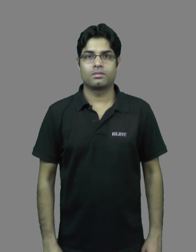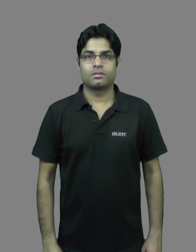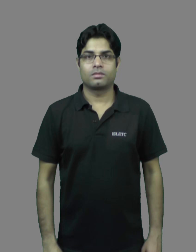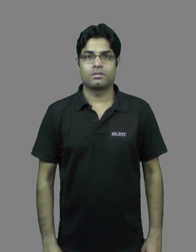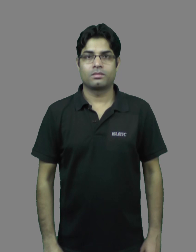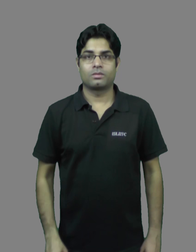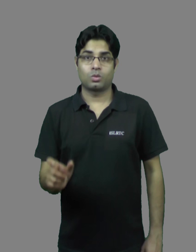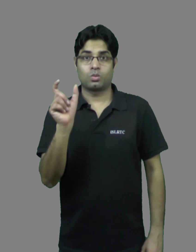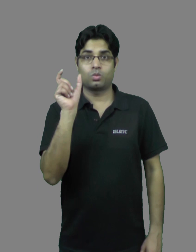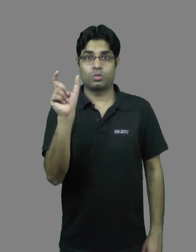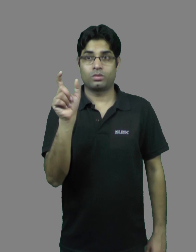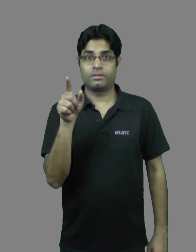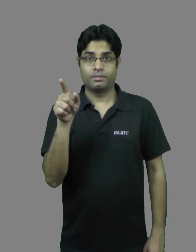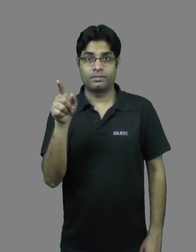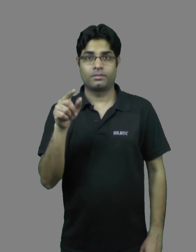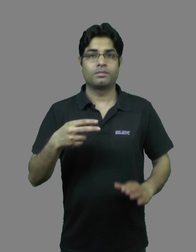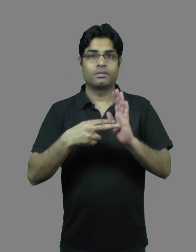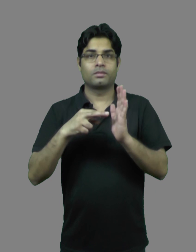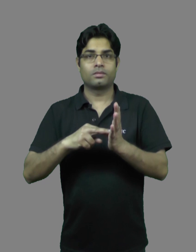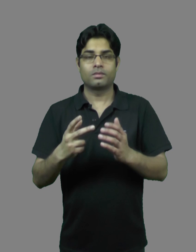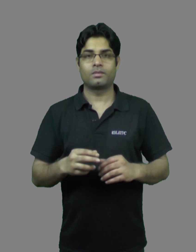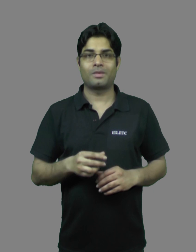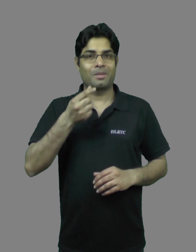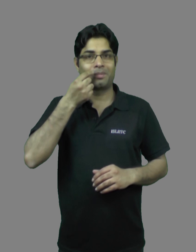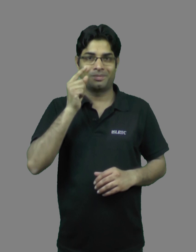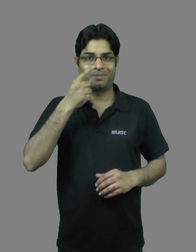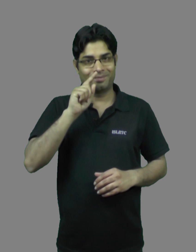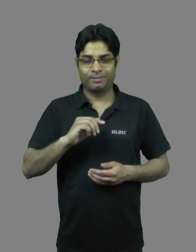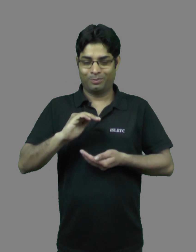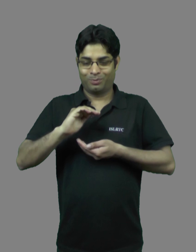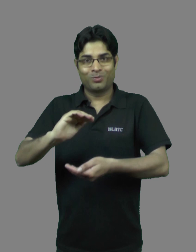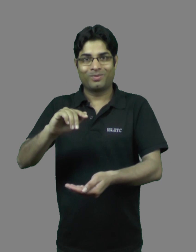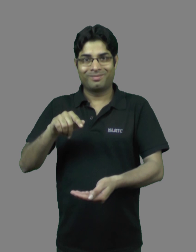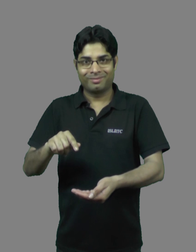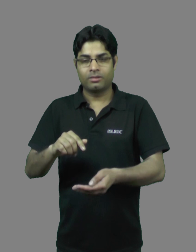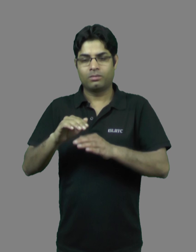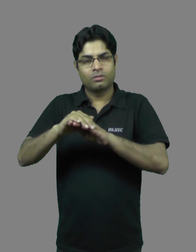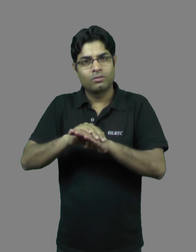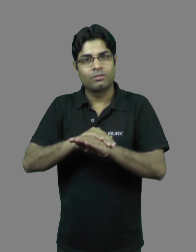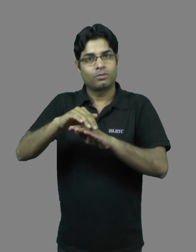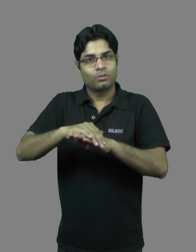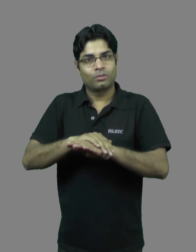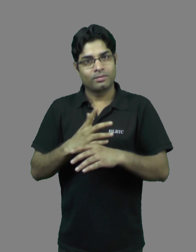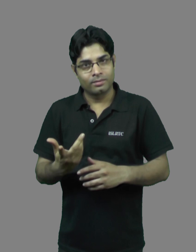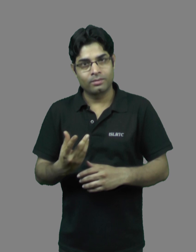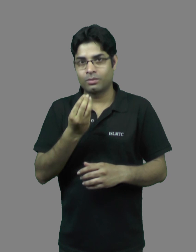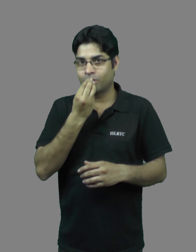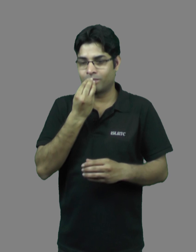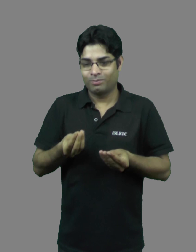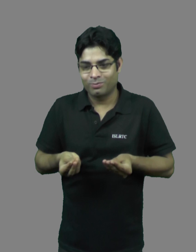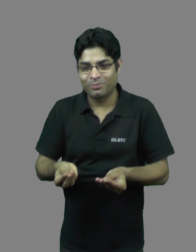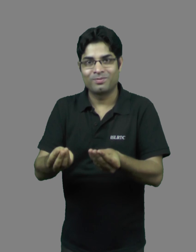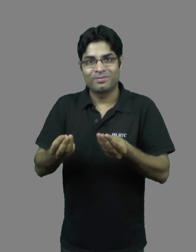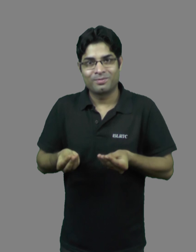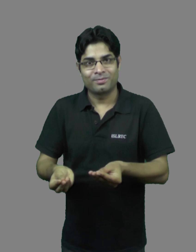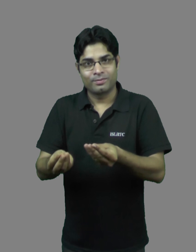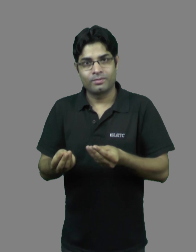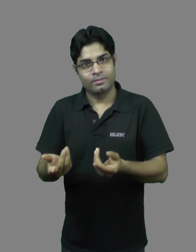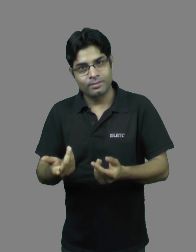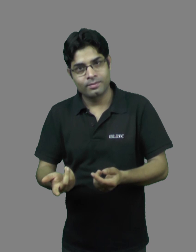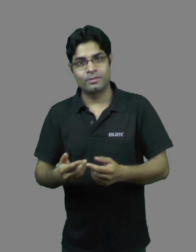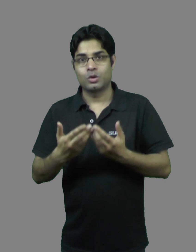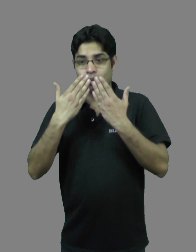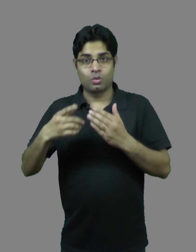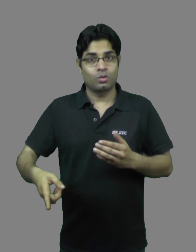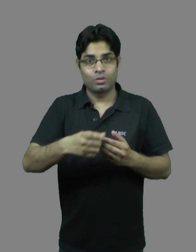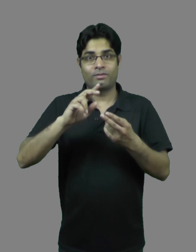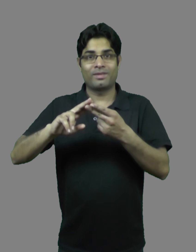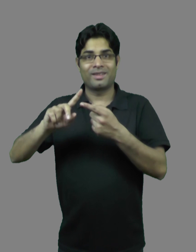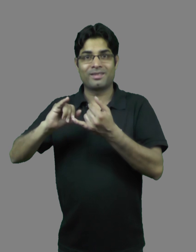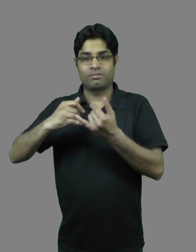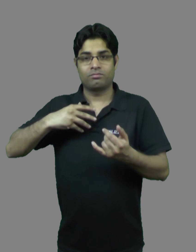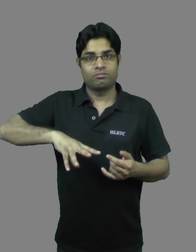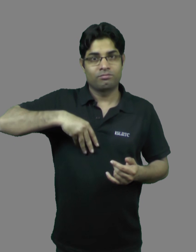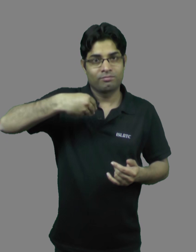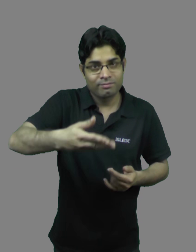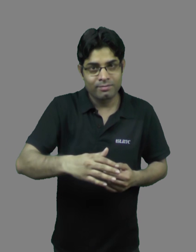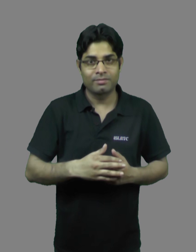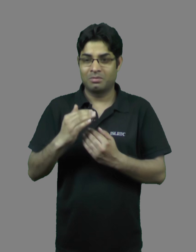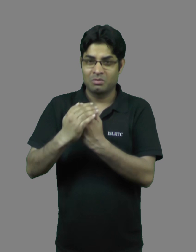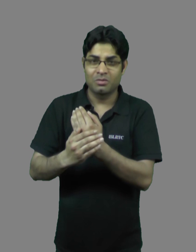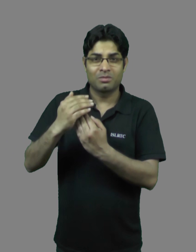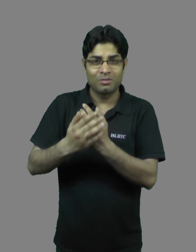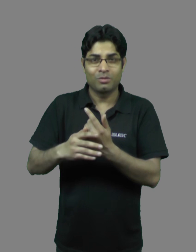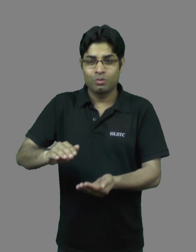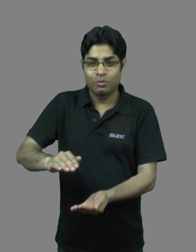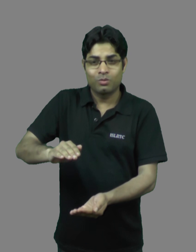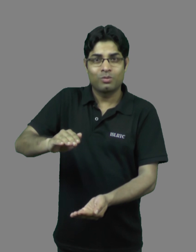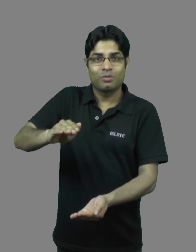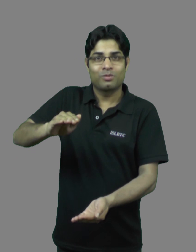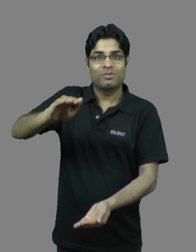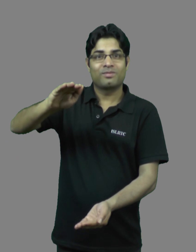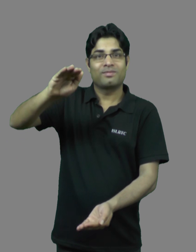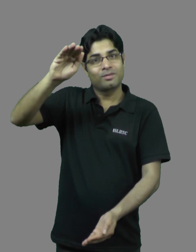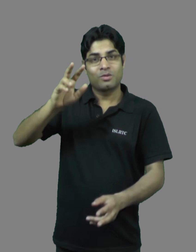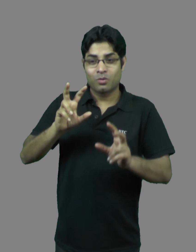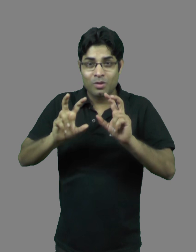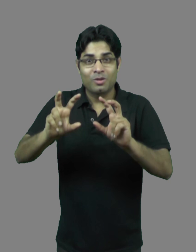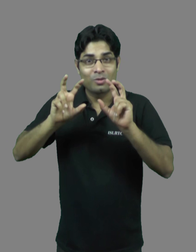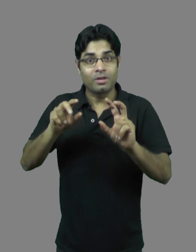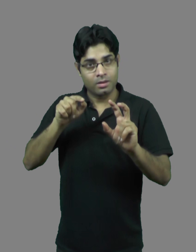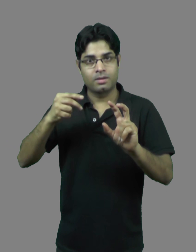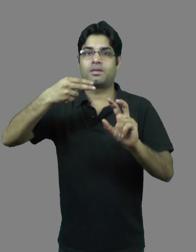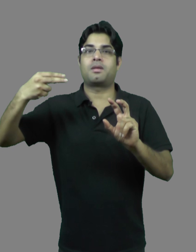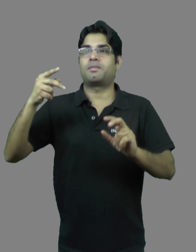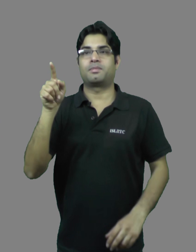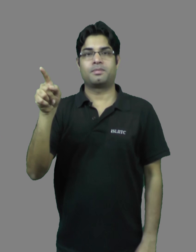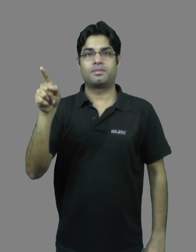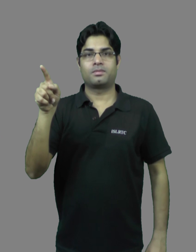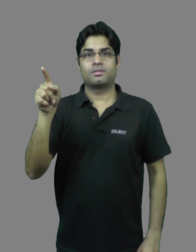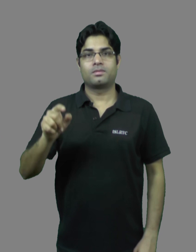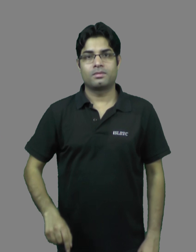Raise Bring Up Rear